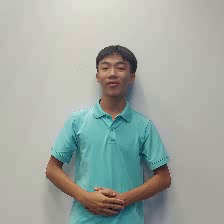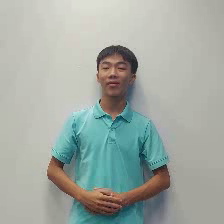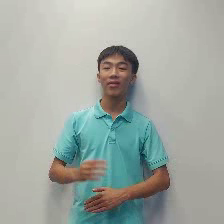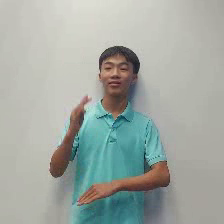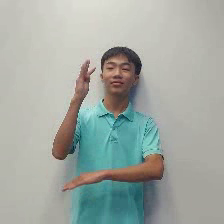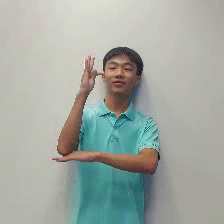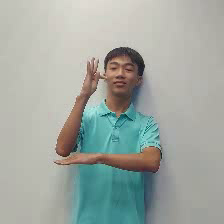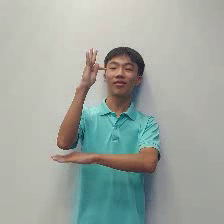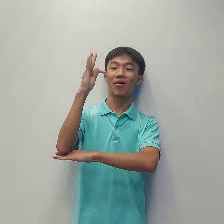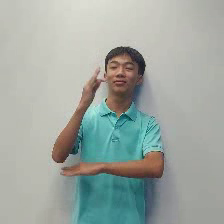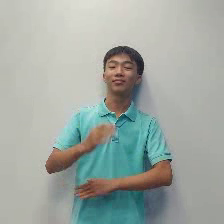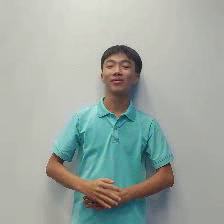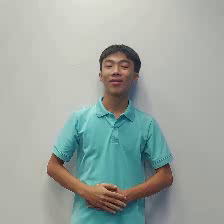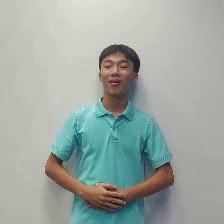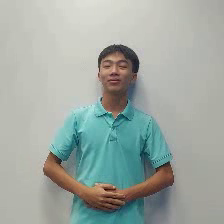Trưa